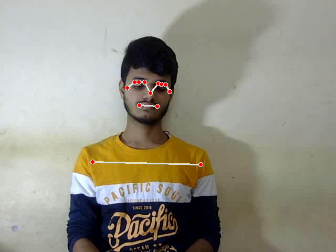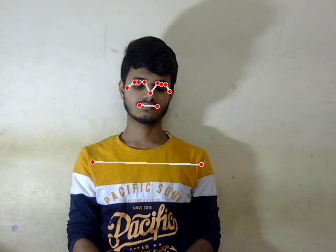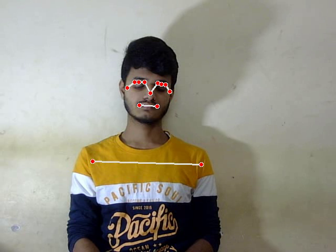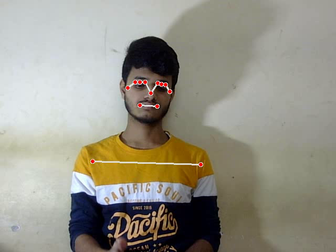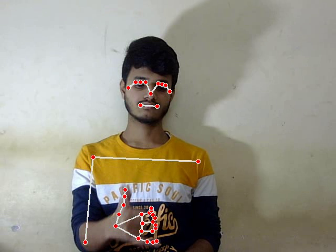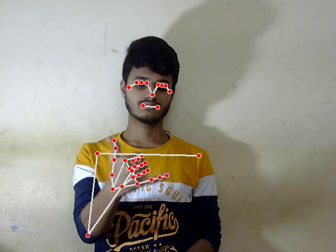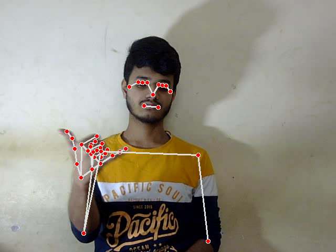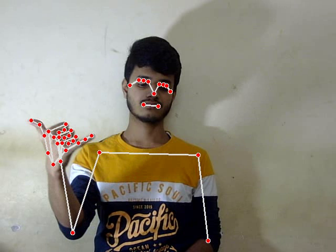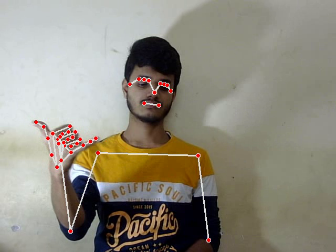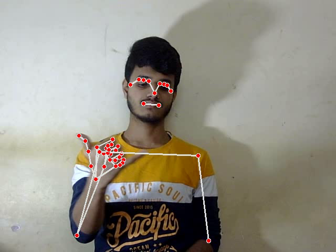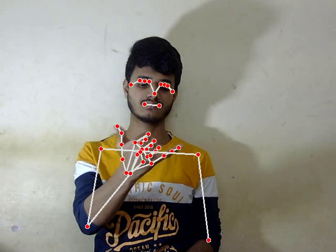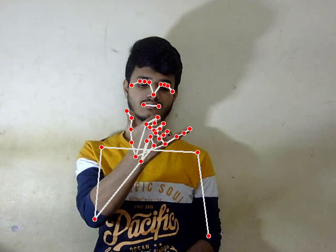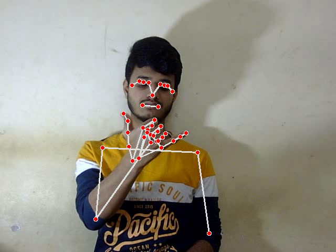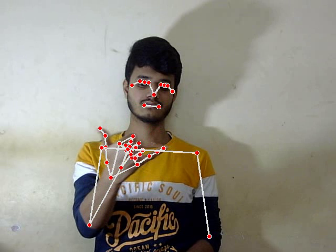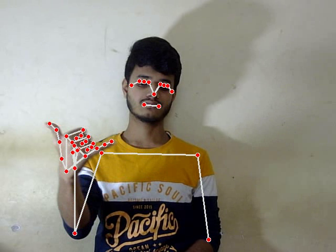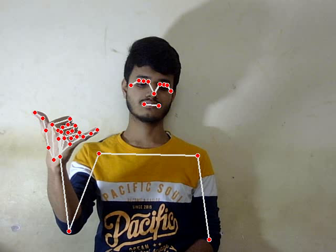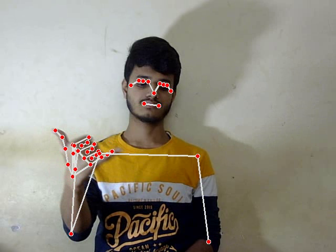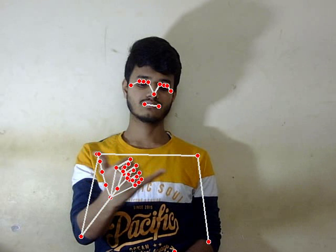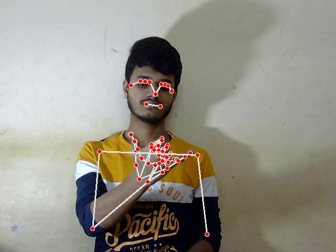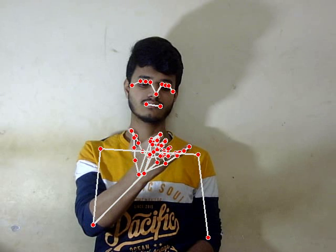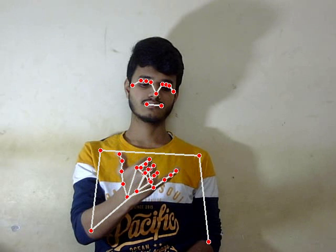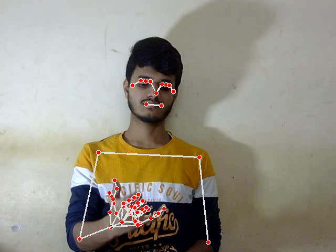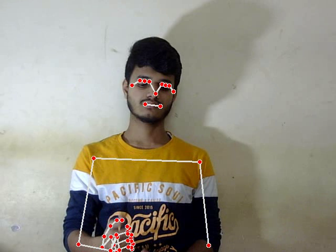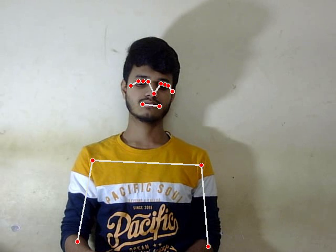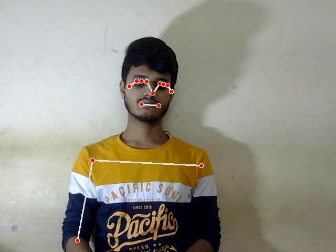same